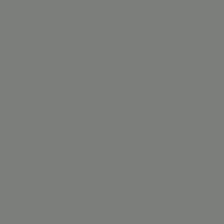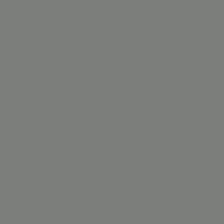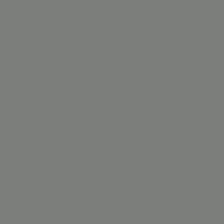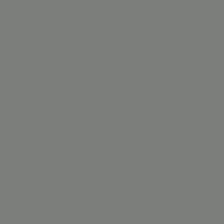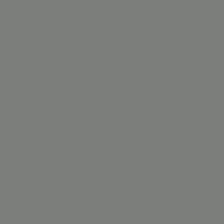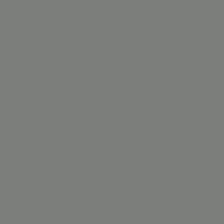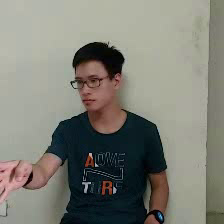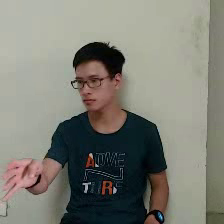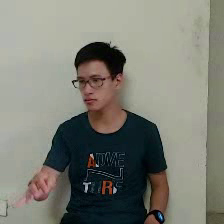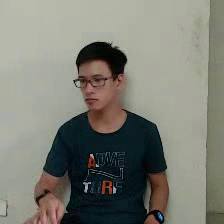Nôn ói